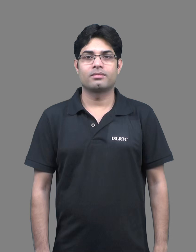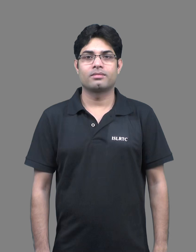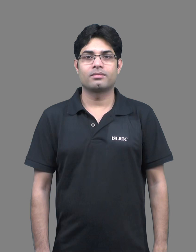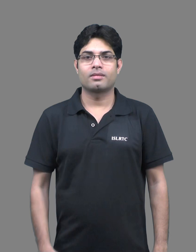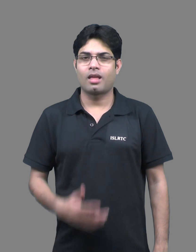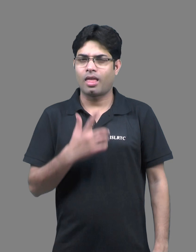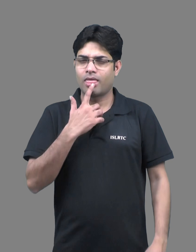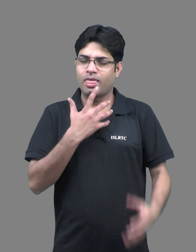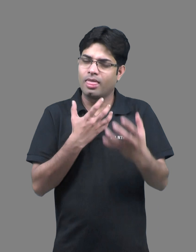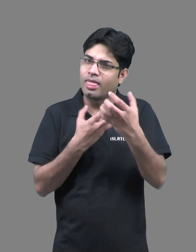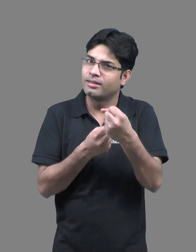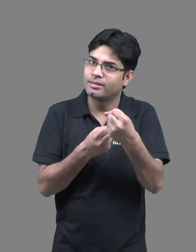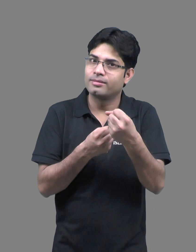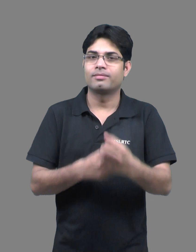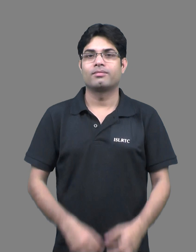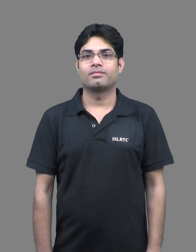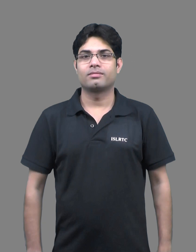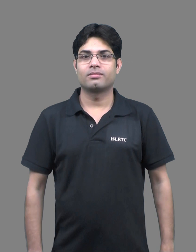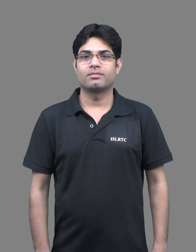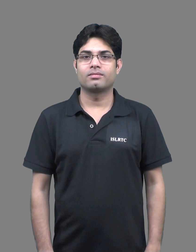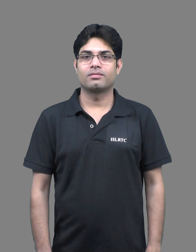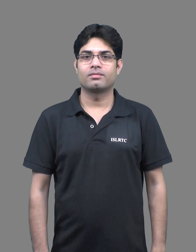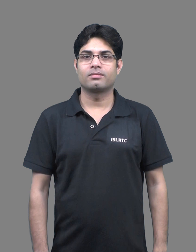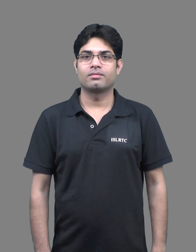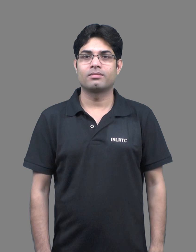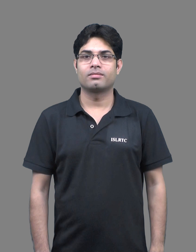Addicted Dependent Hooked